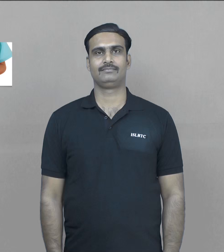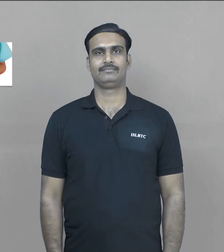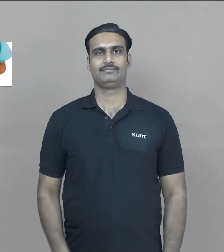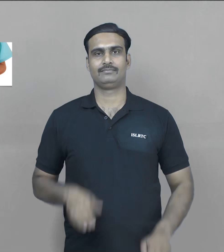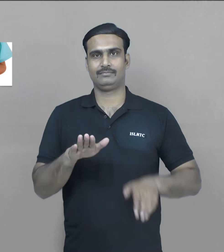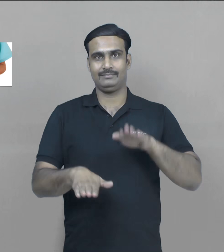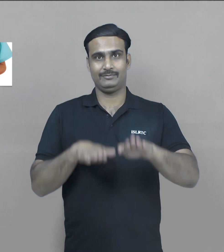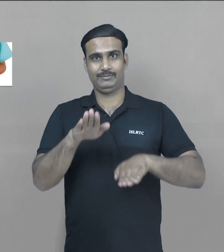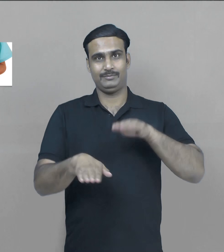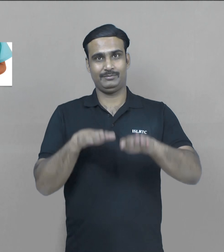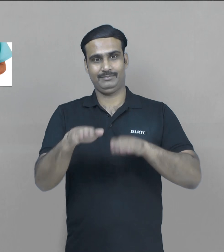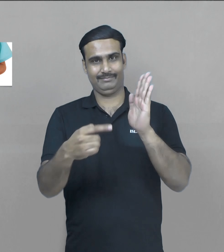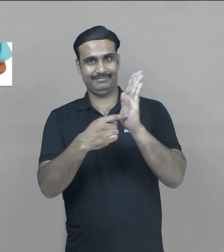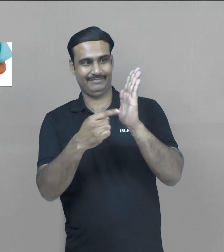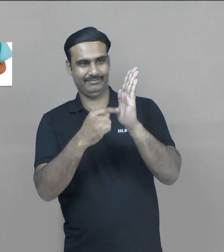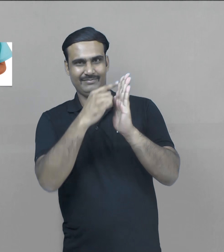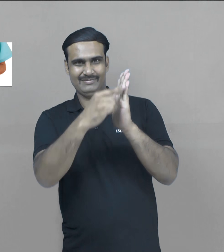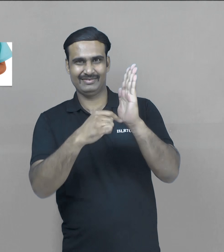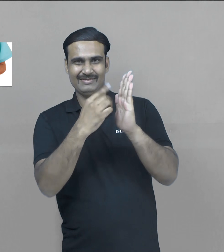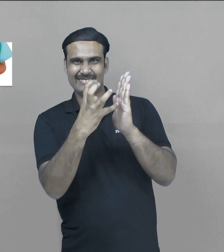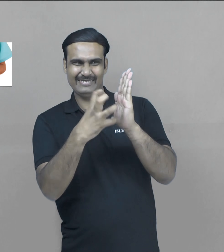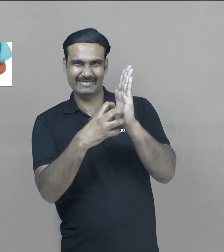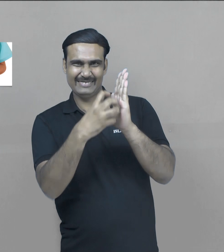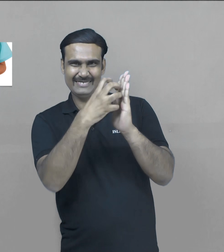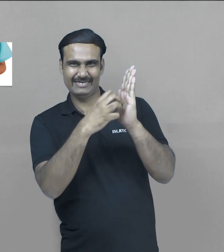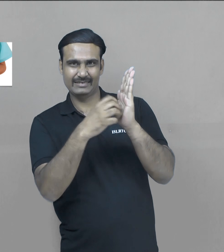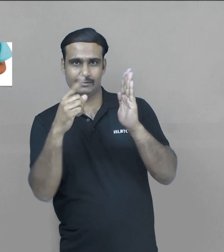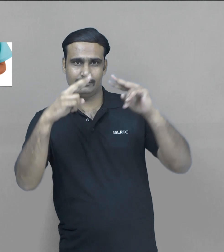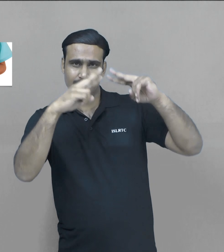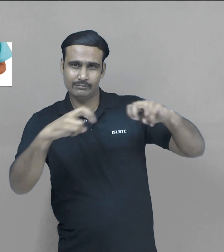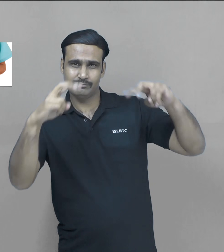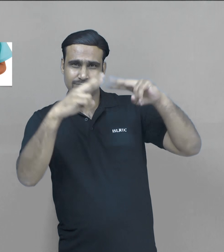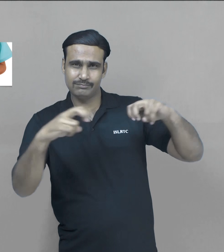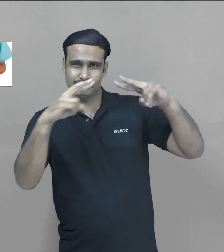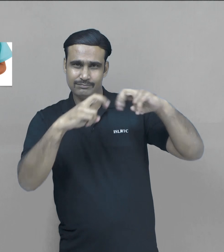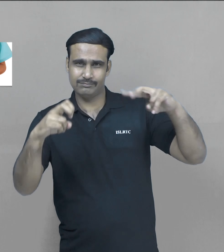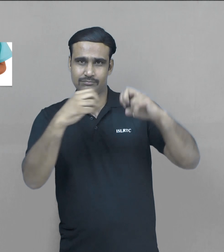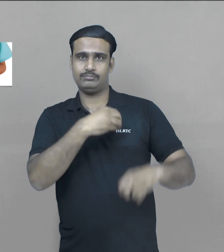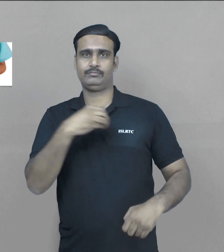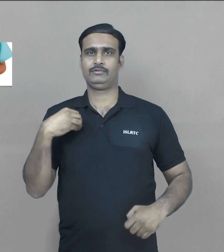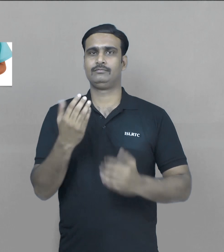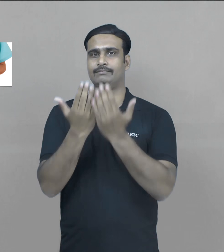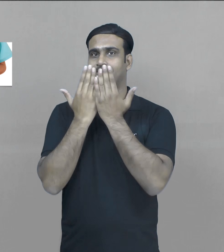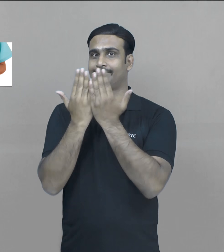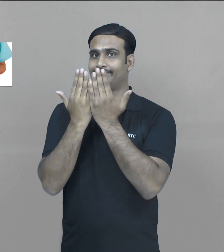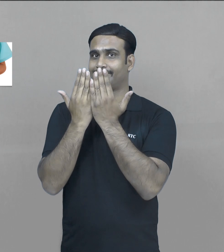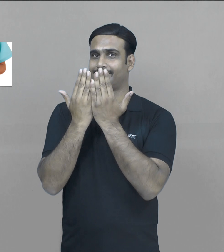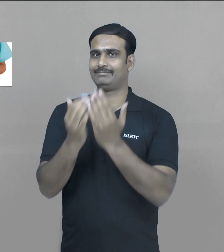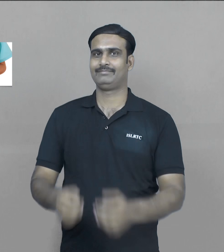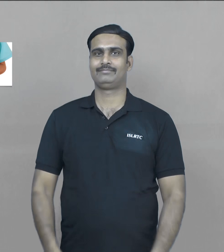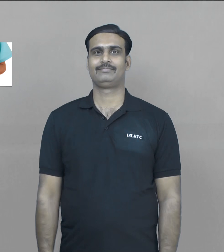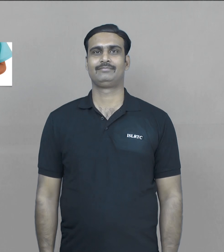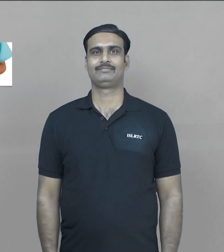Podiatry